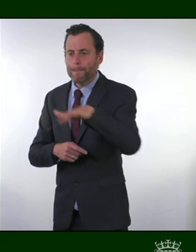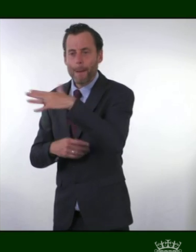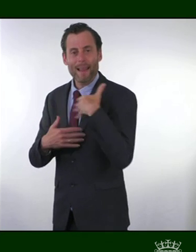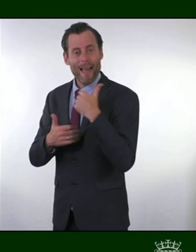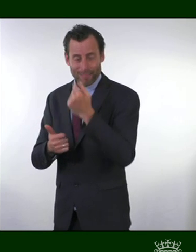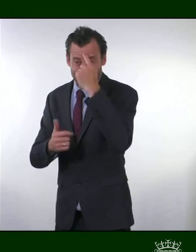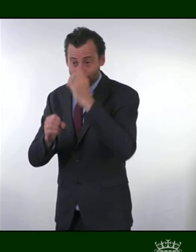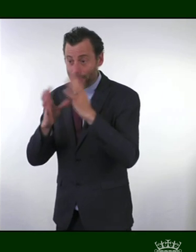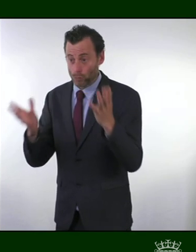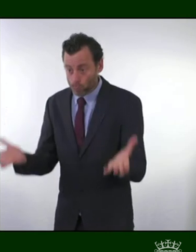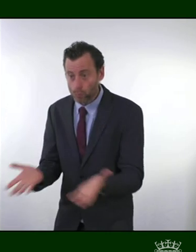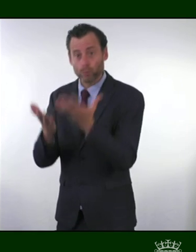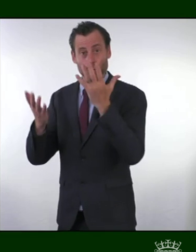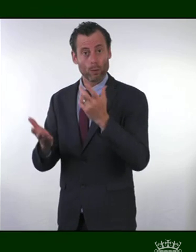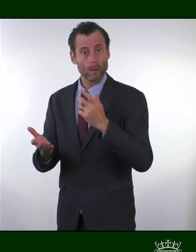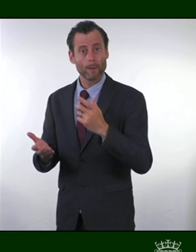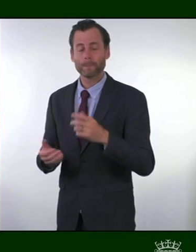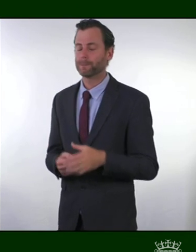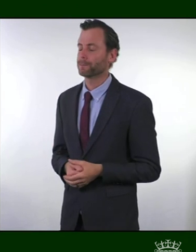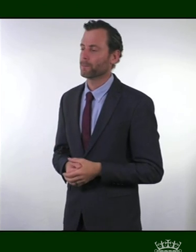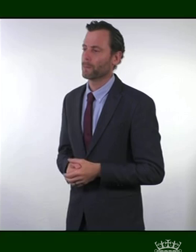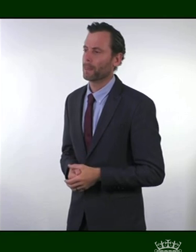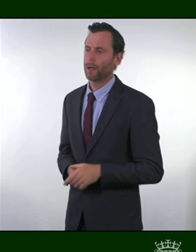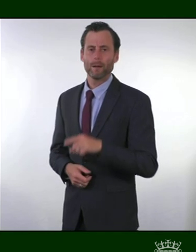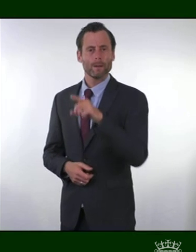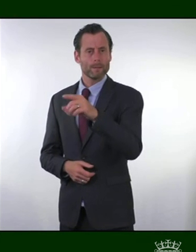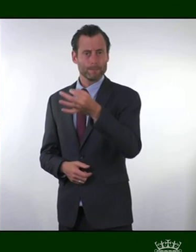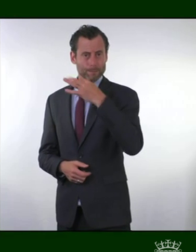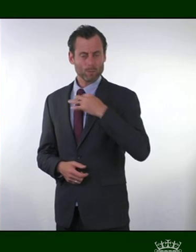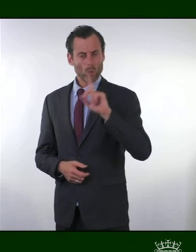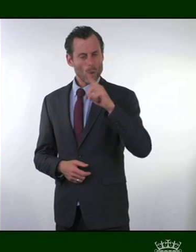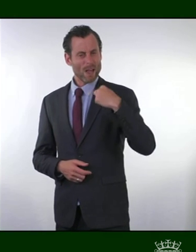The Prime Minister asked, what have I been doing about that?